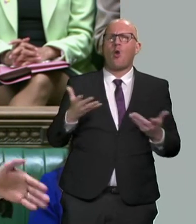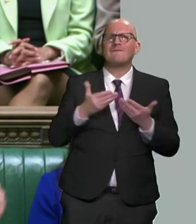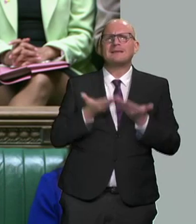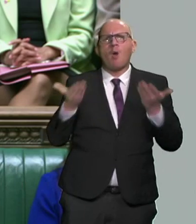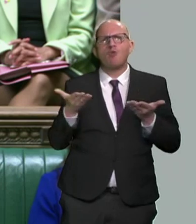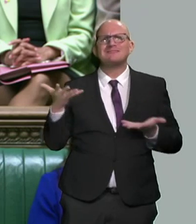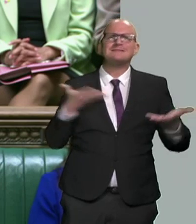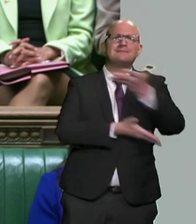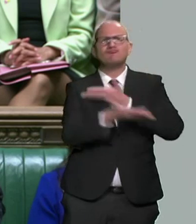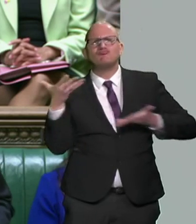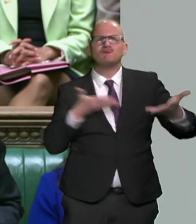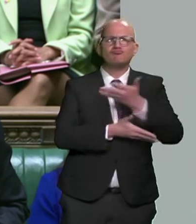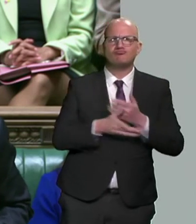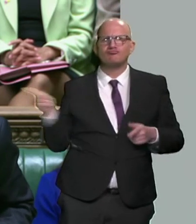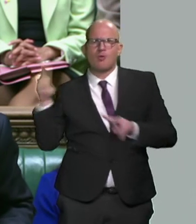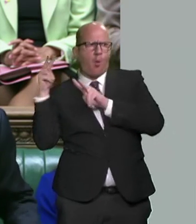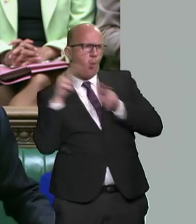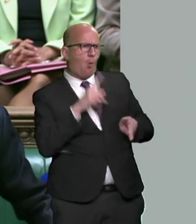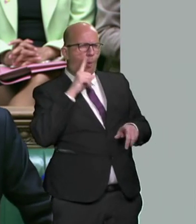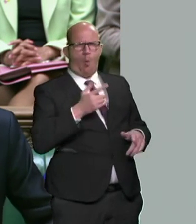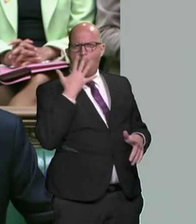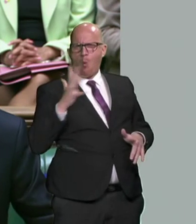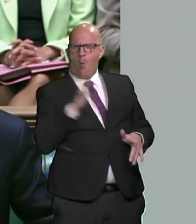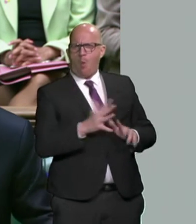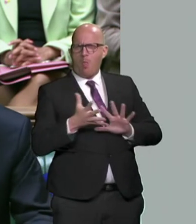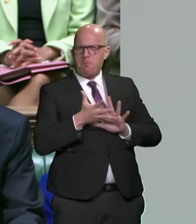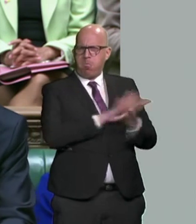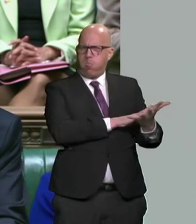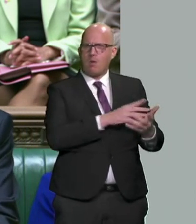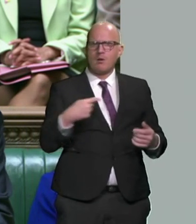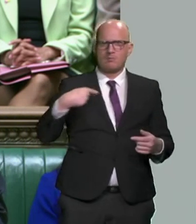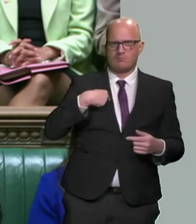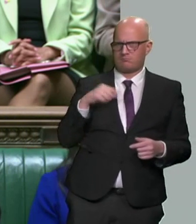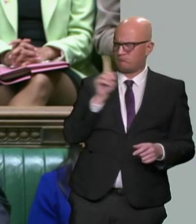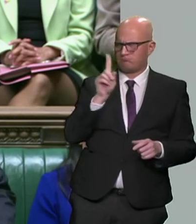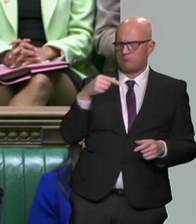What they see as chaos we know is the freedom to be dynamic and innovative.